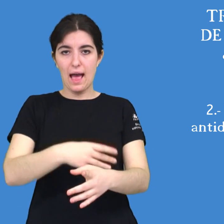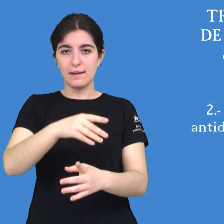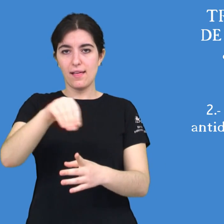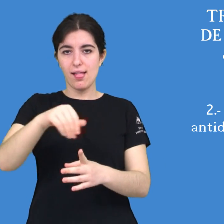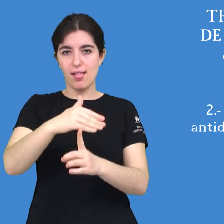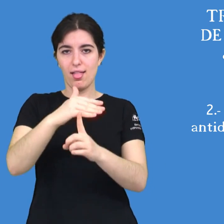azúcar